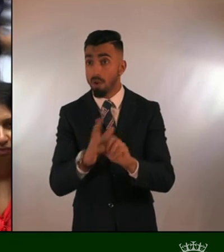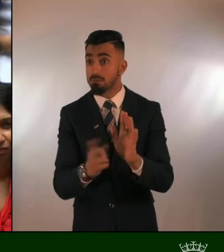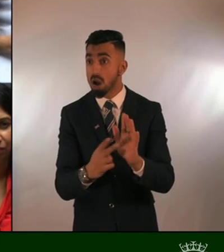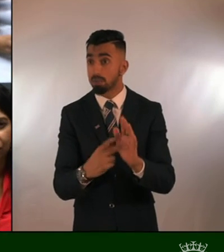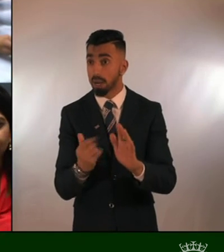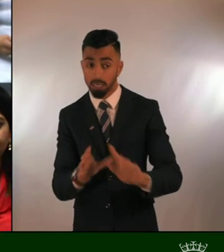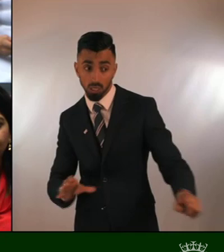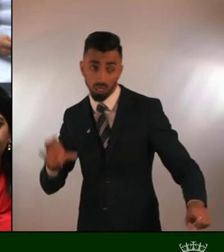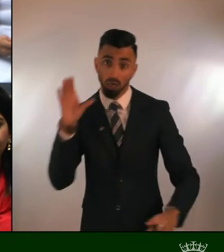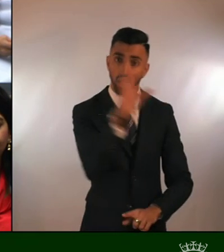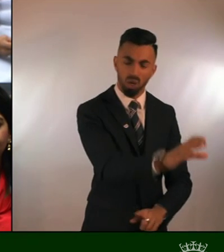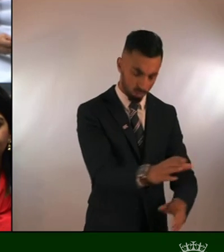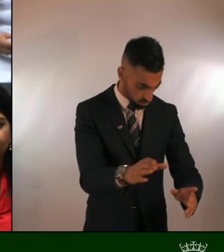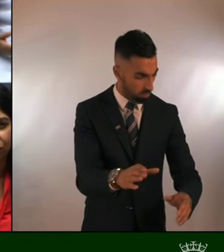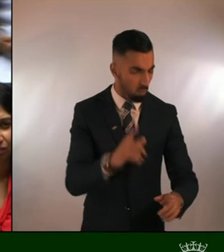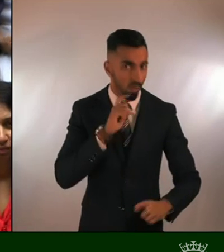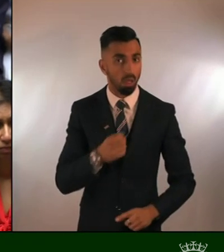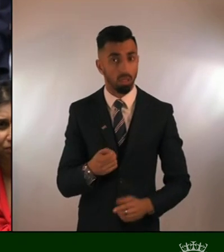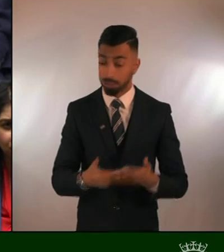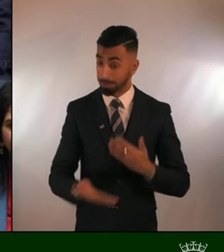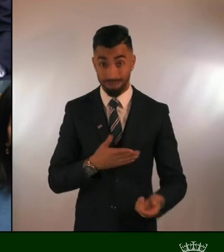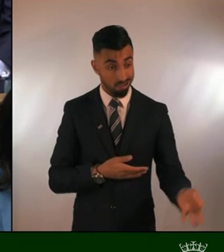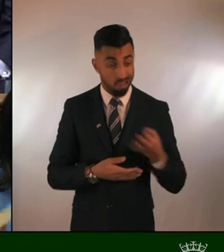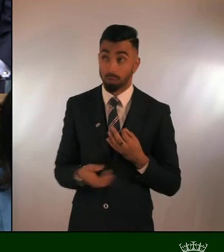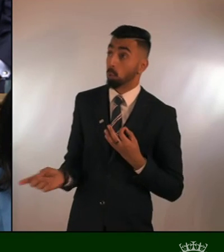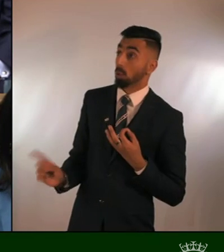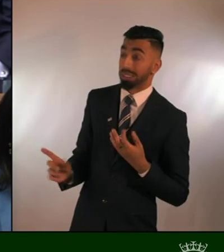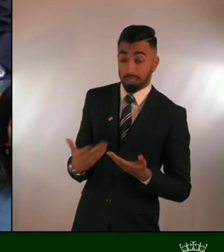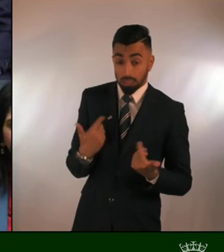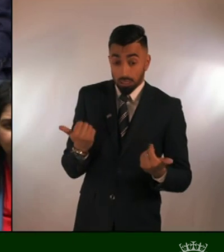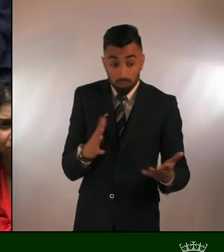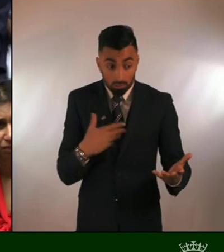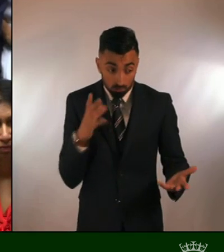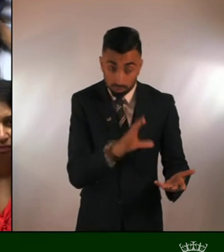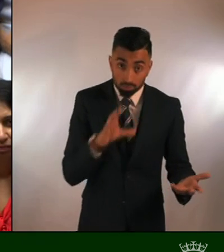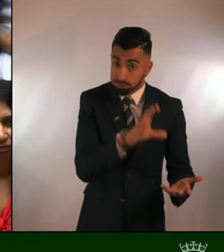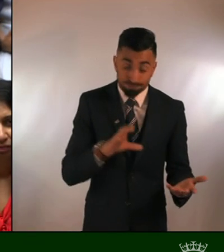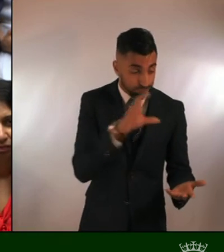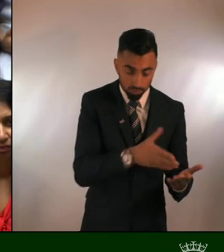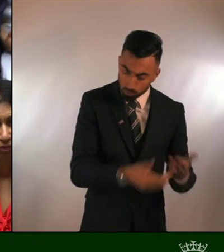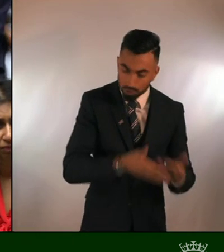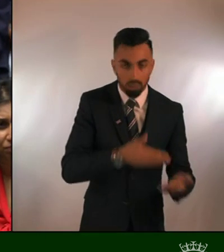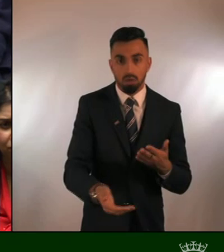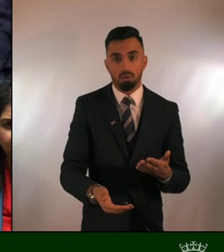We all benefit from a thriving health service, so it is right that we ask everyone to contribute.